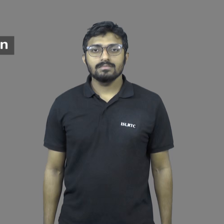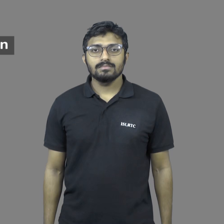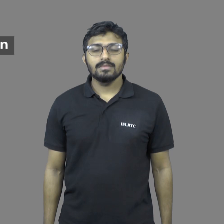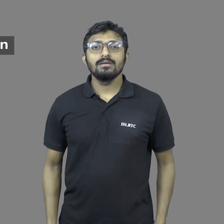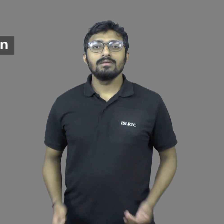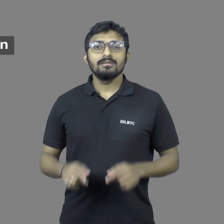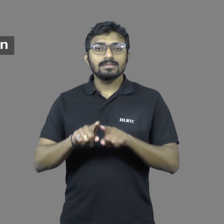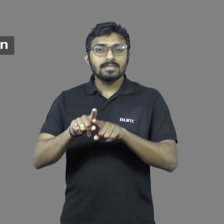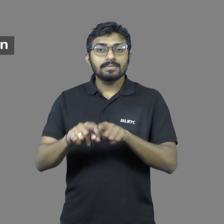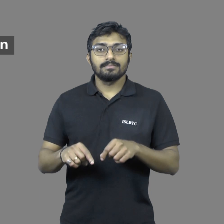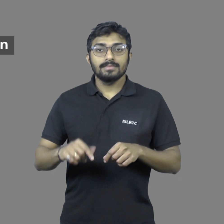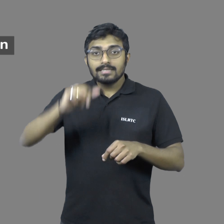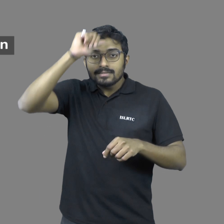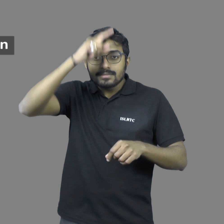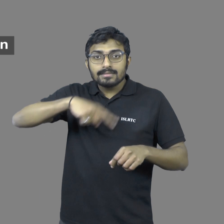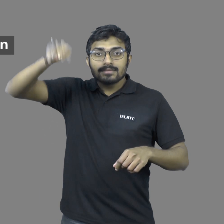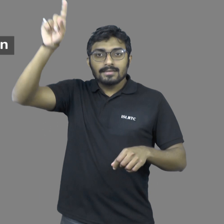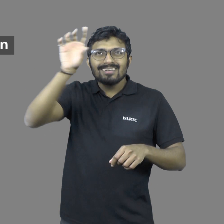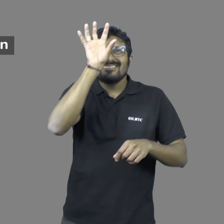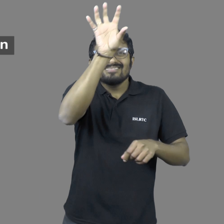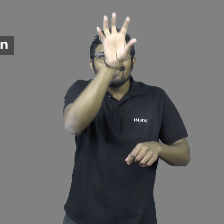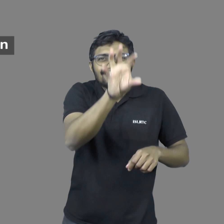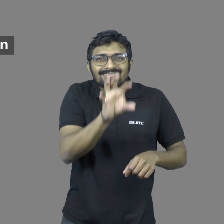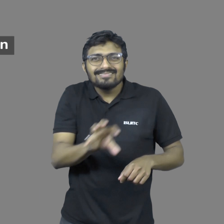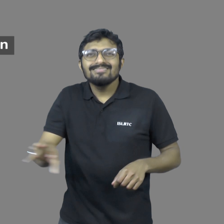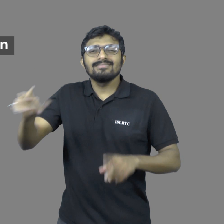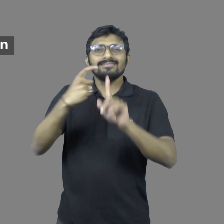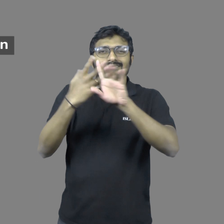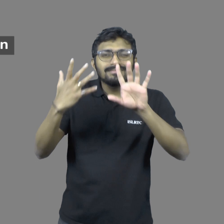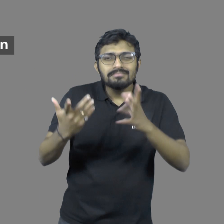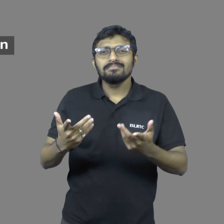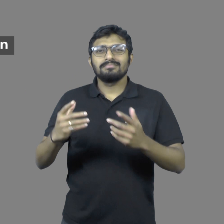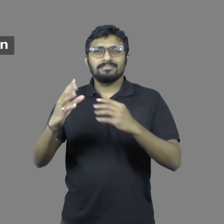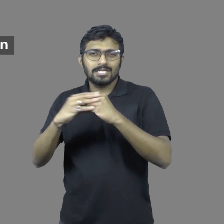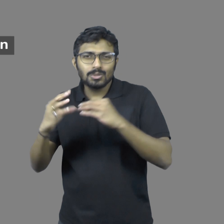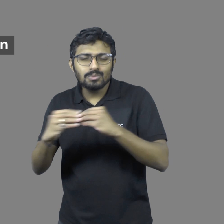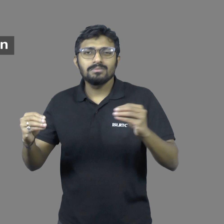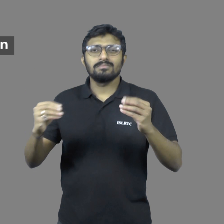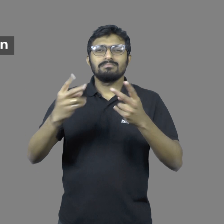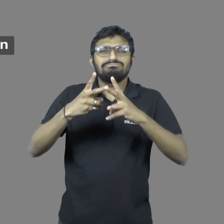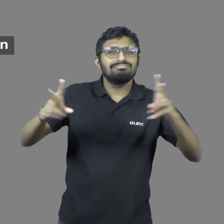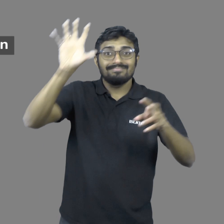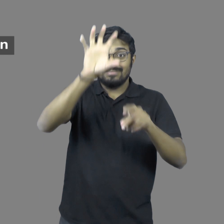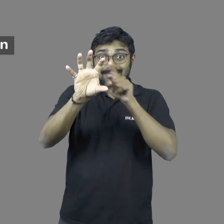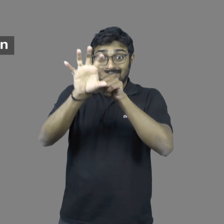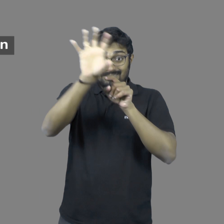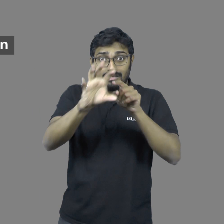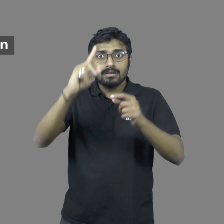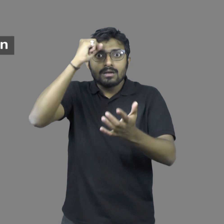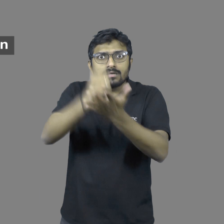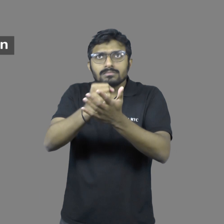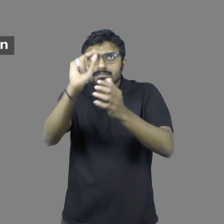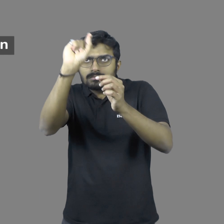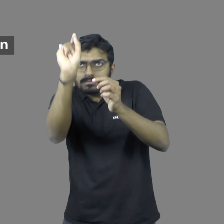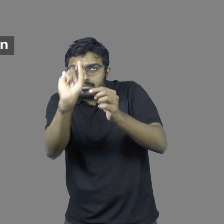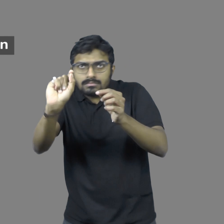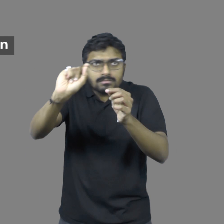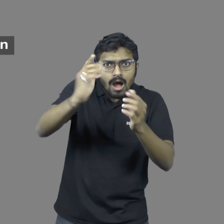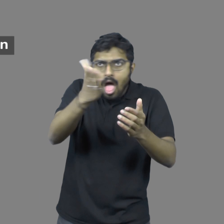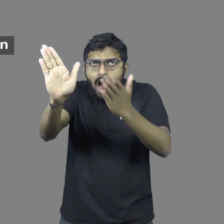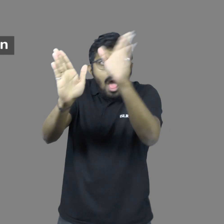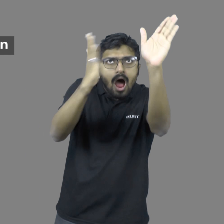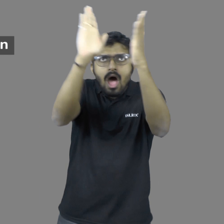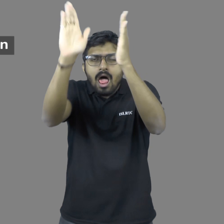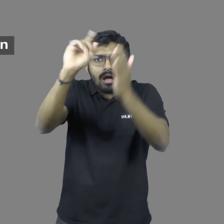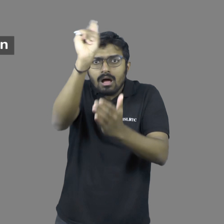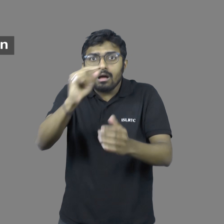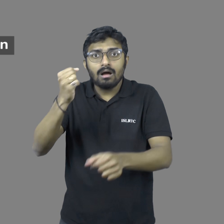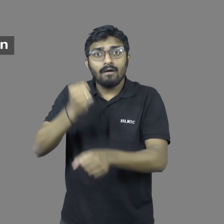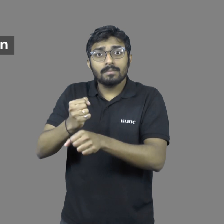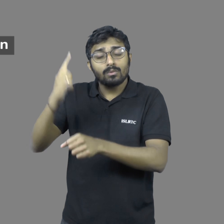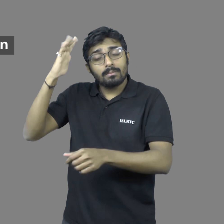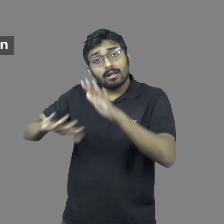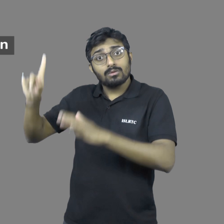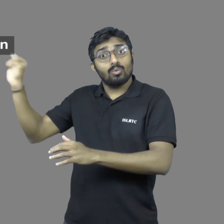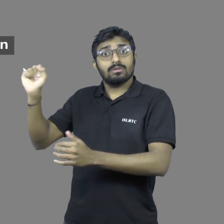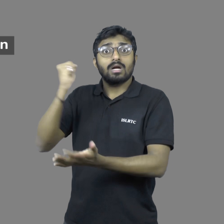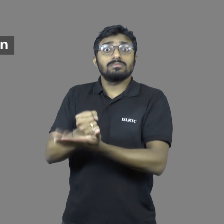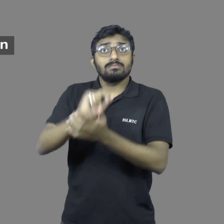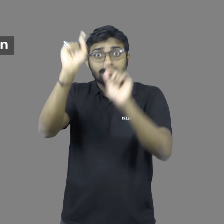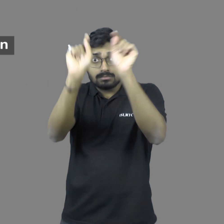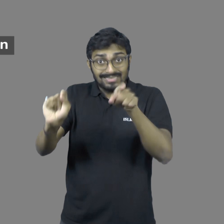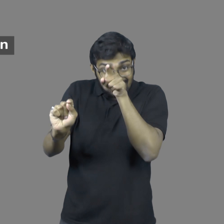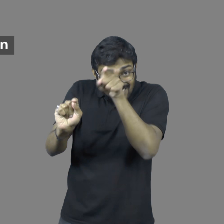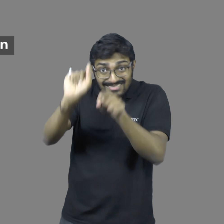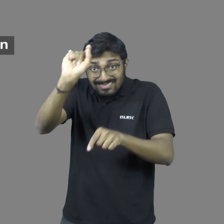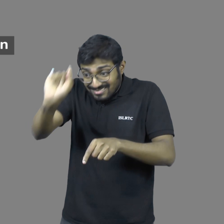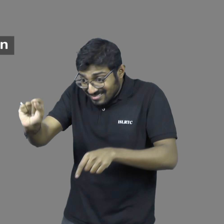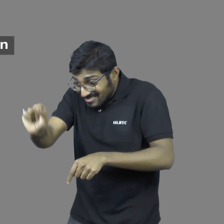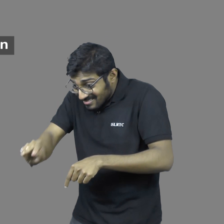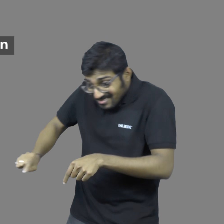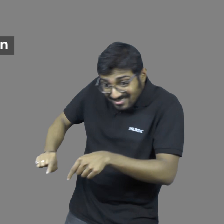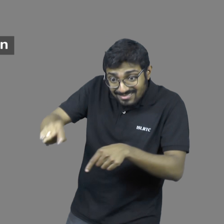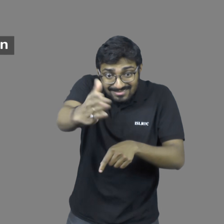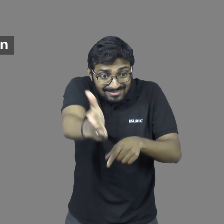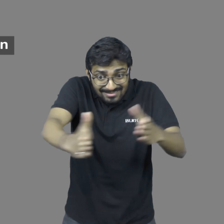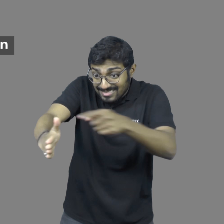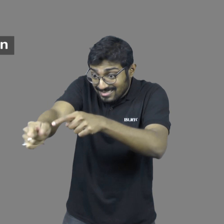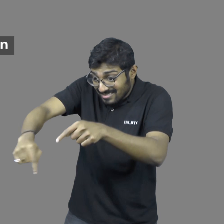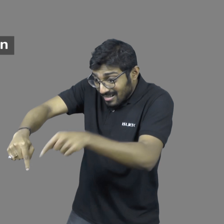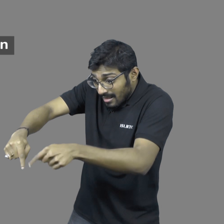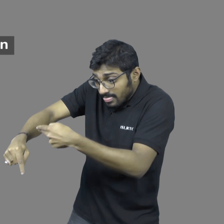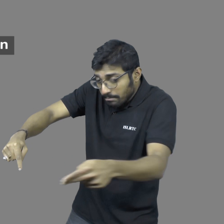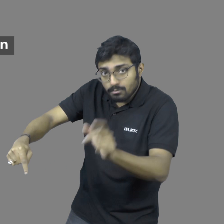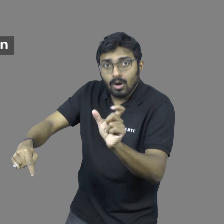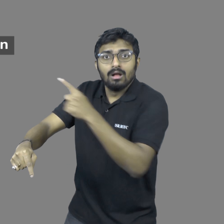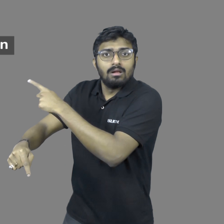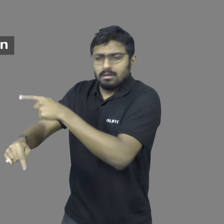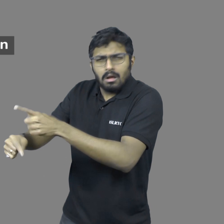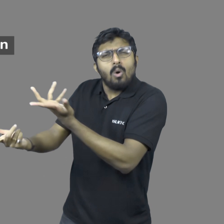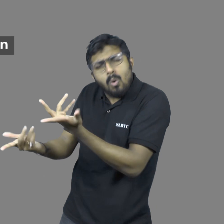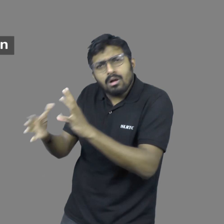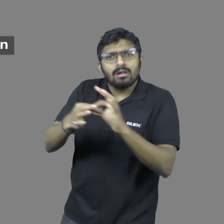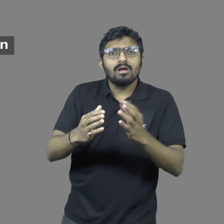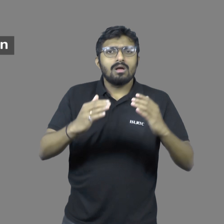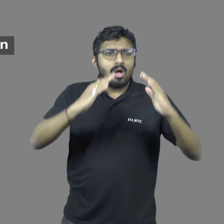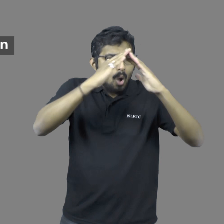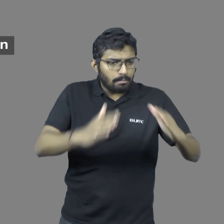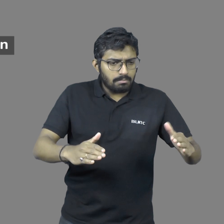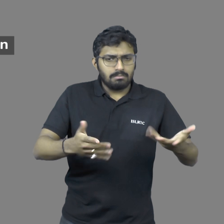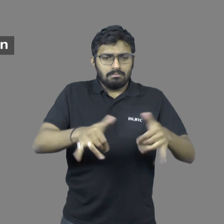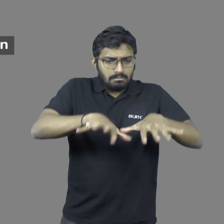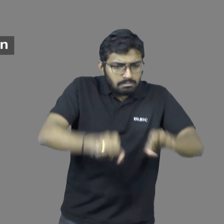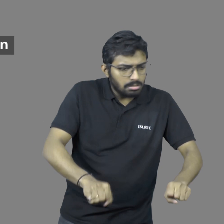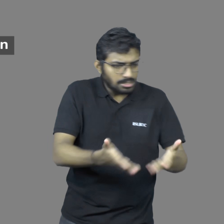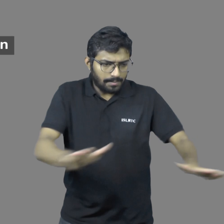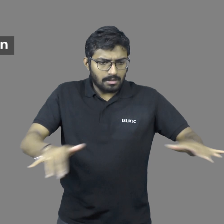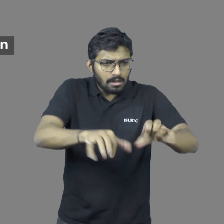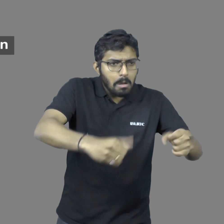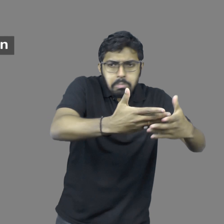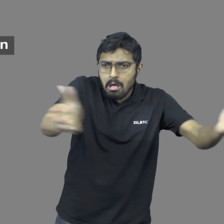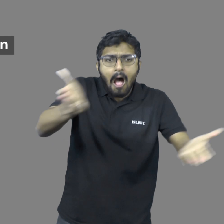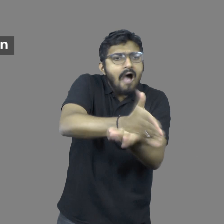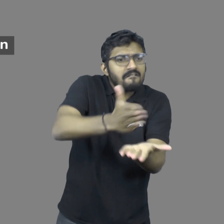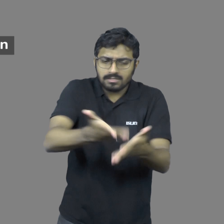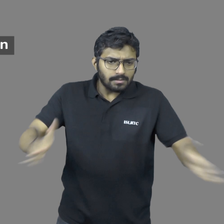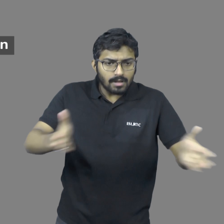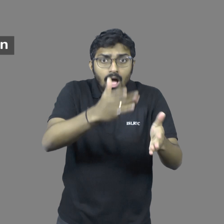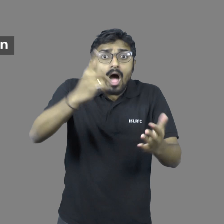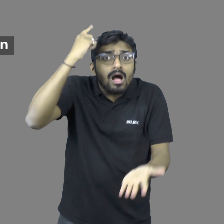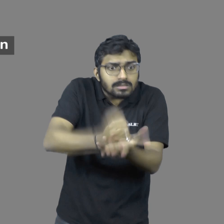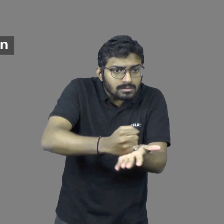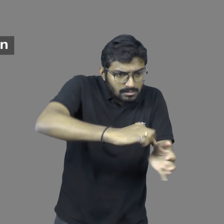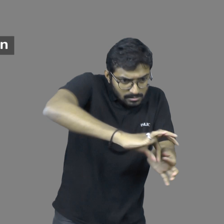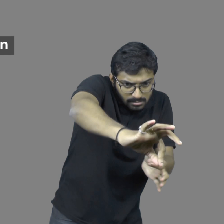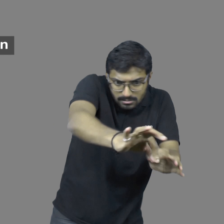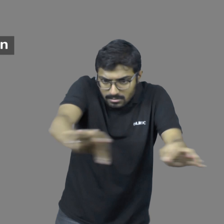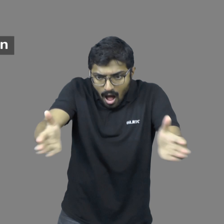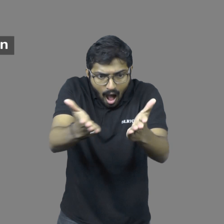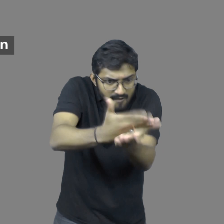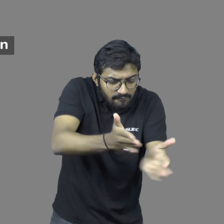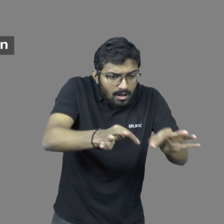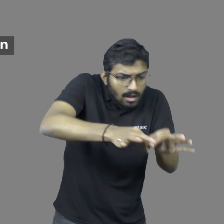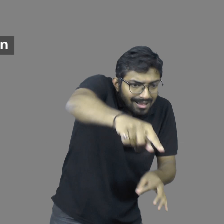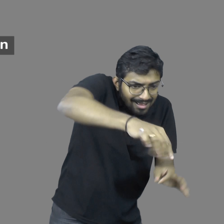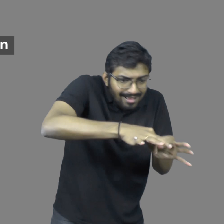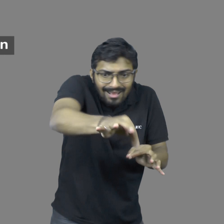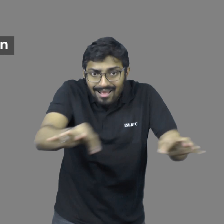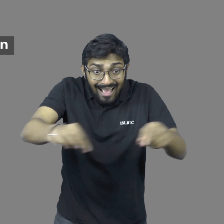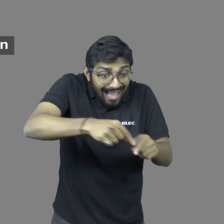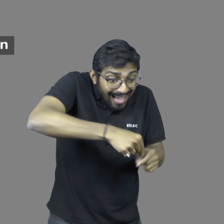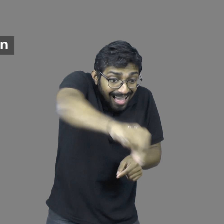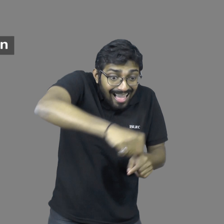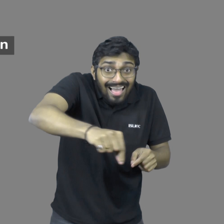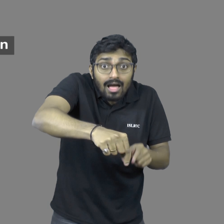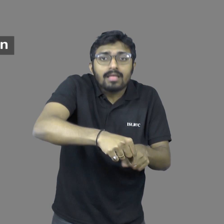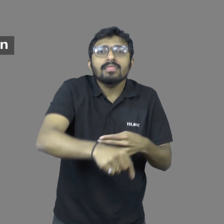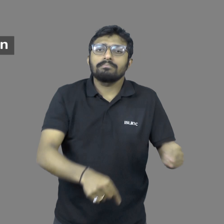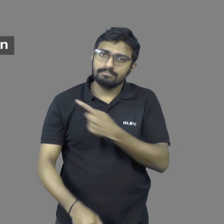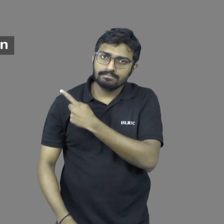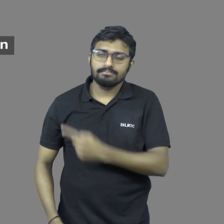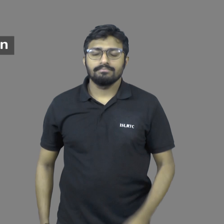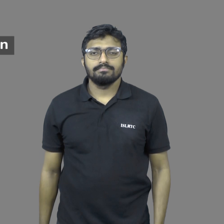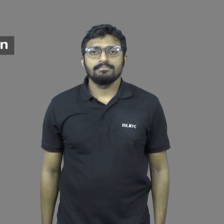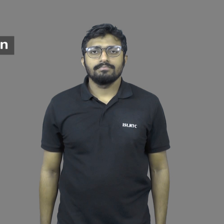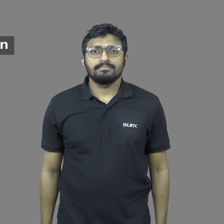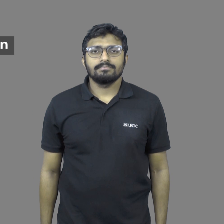Demarcation